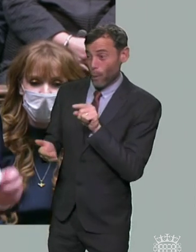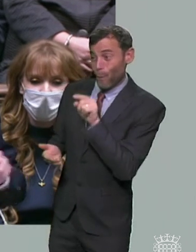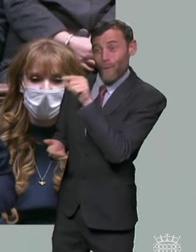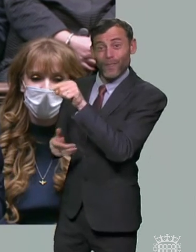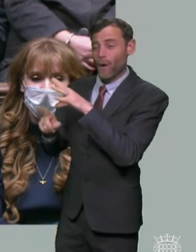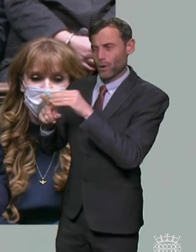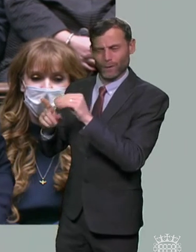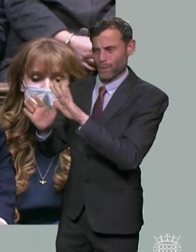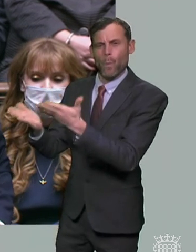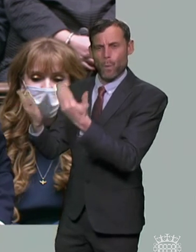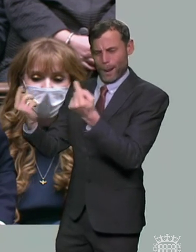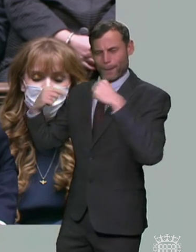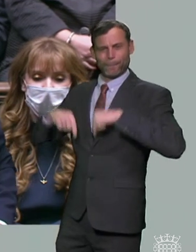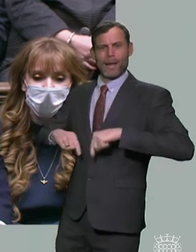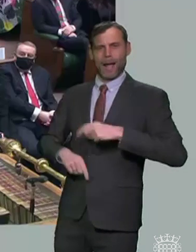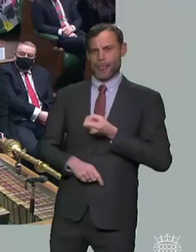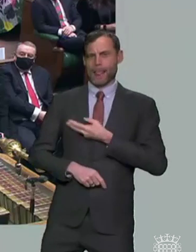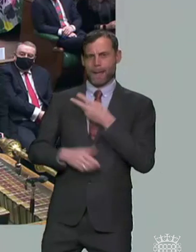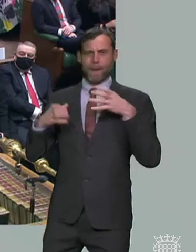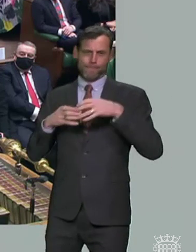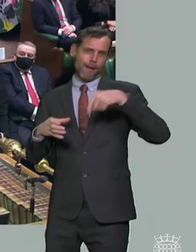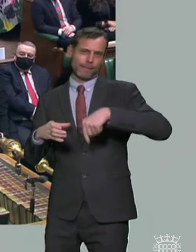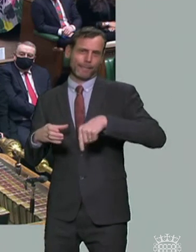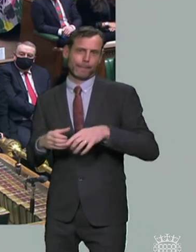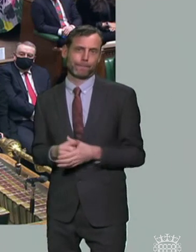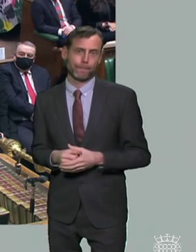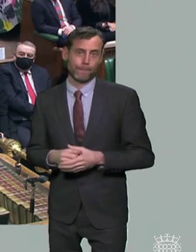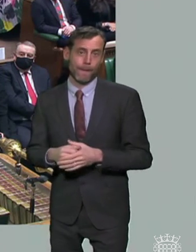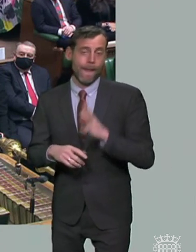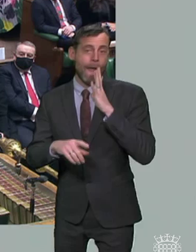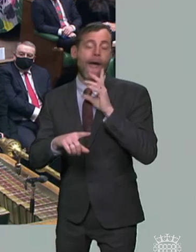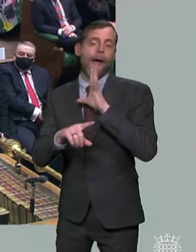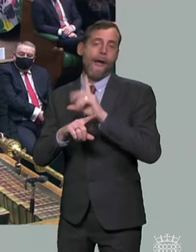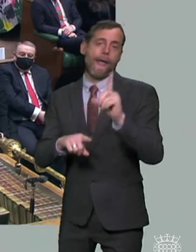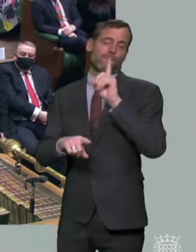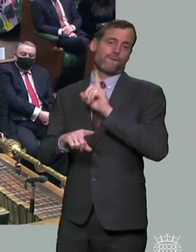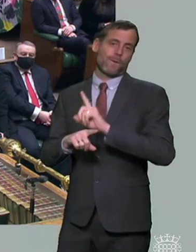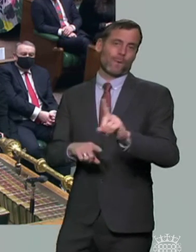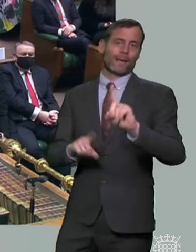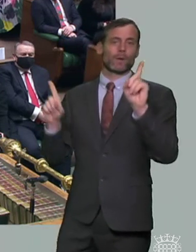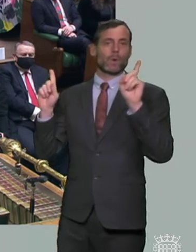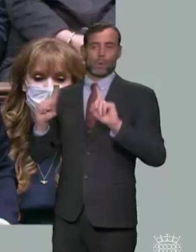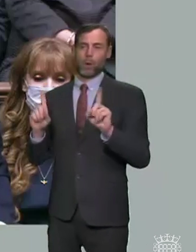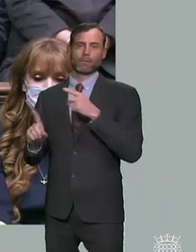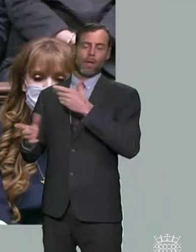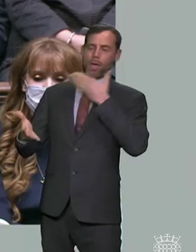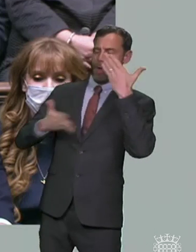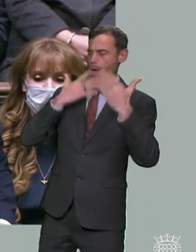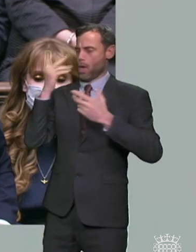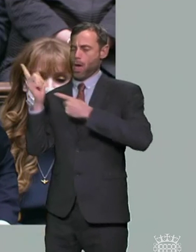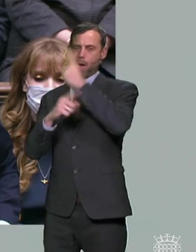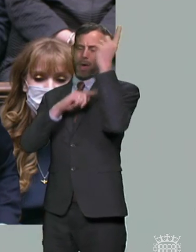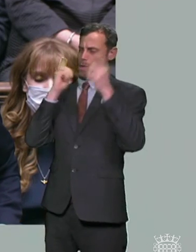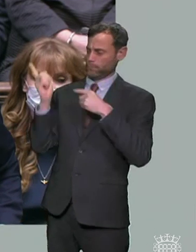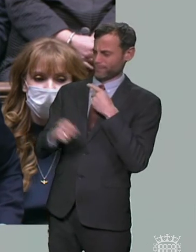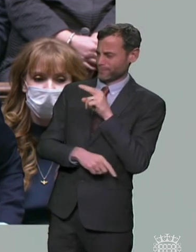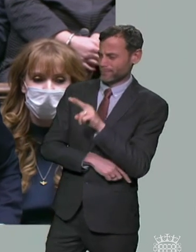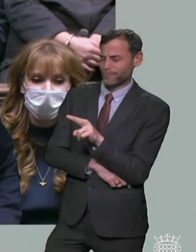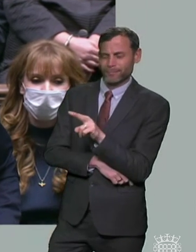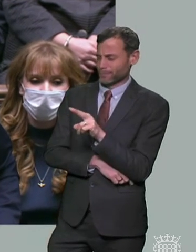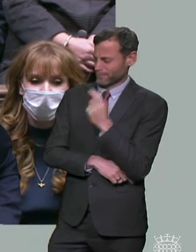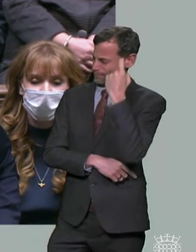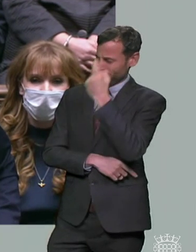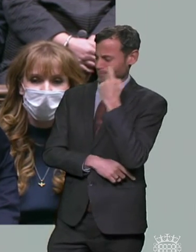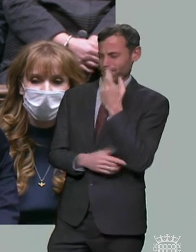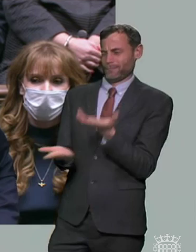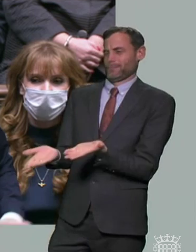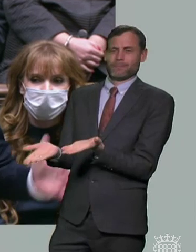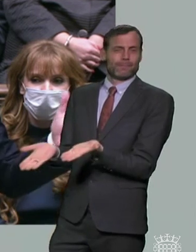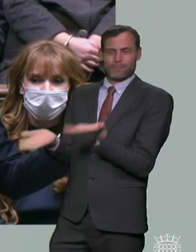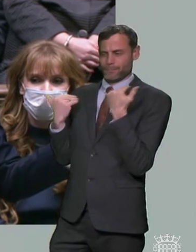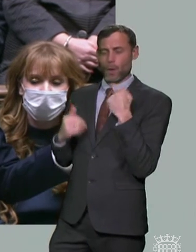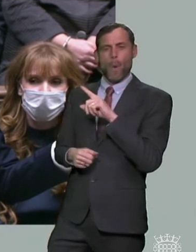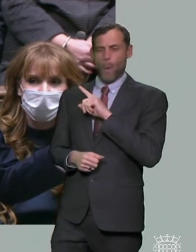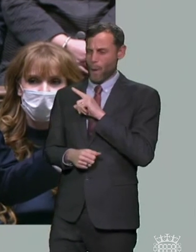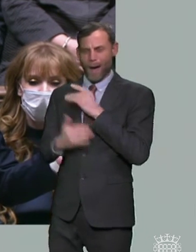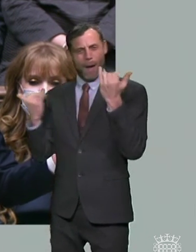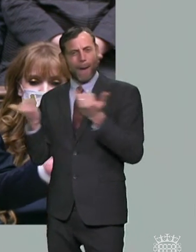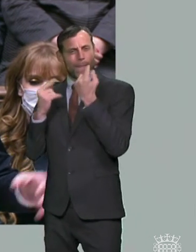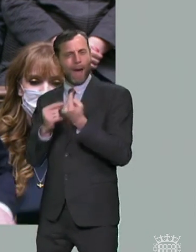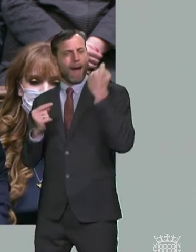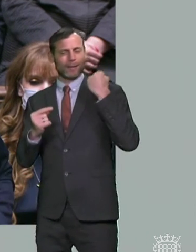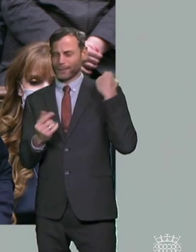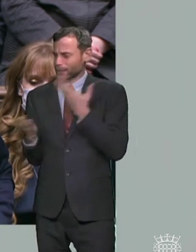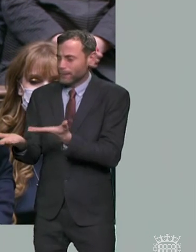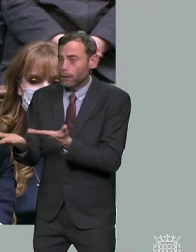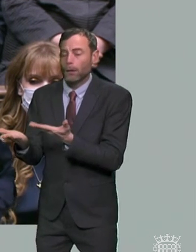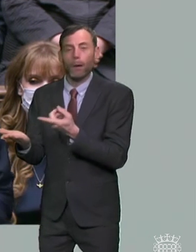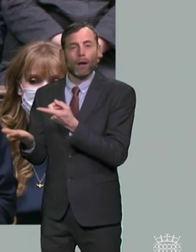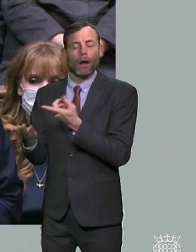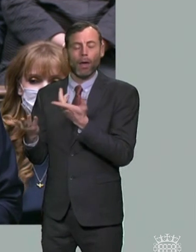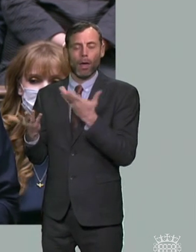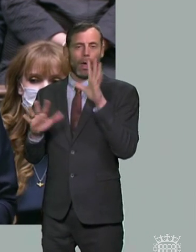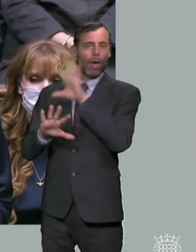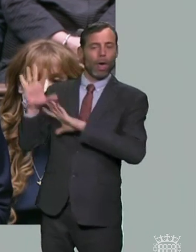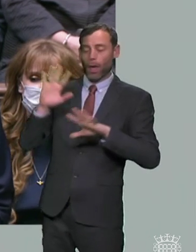Every week, the Prime Minister offers absurd and frankly unbelievable defences to the Downing Street parties, and each week it unravels.